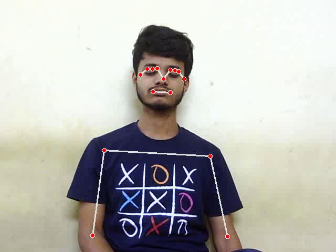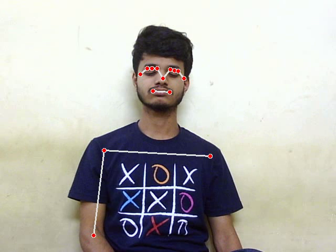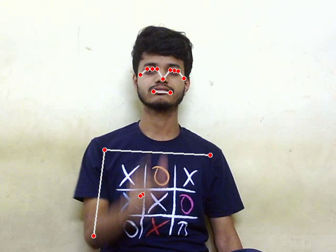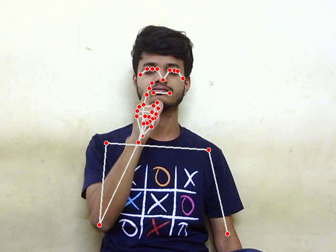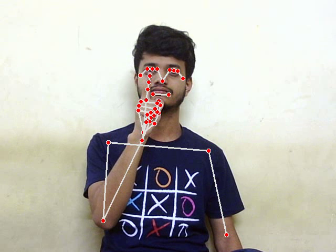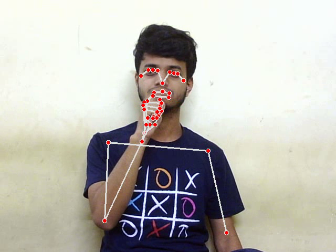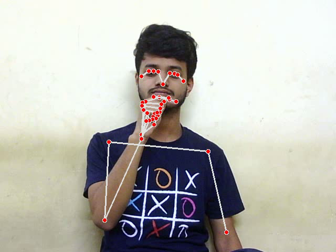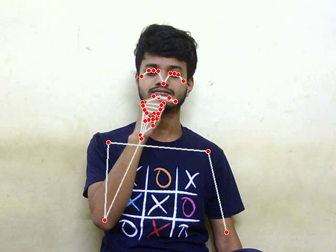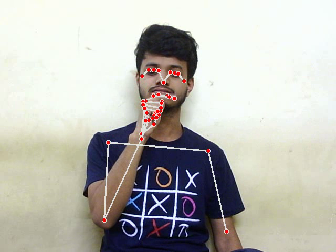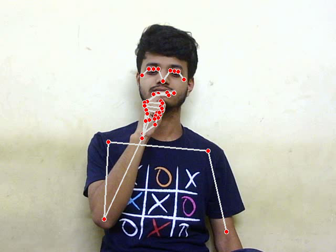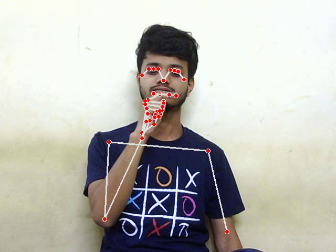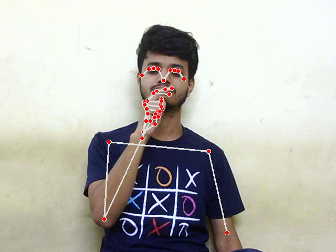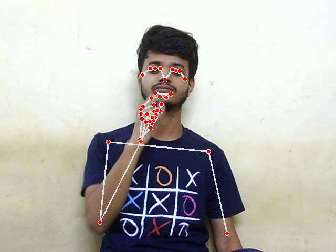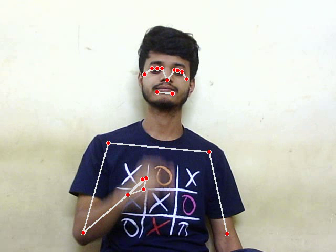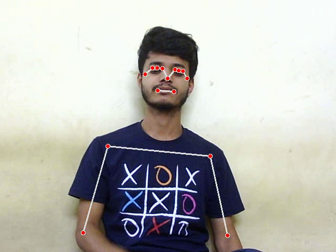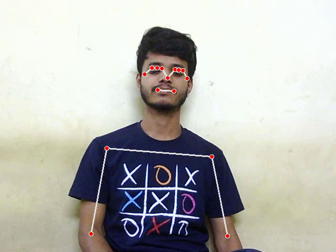who